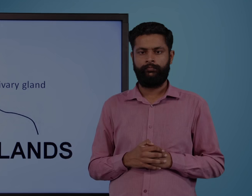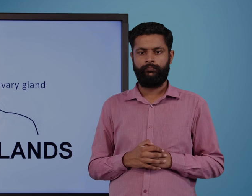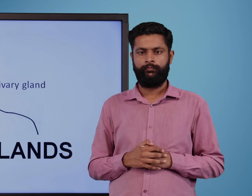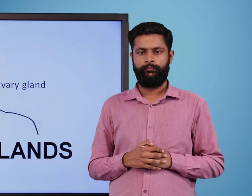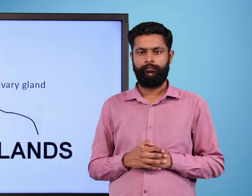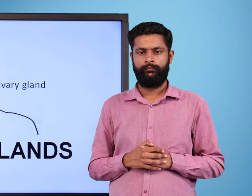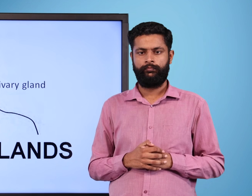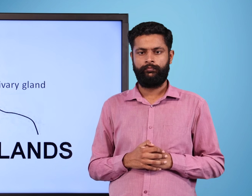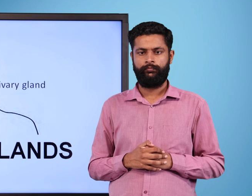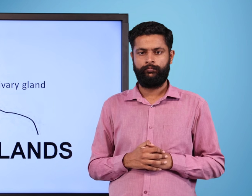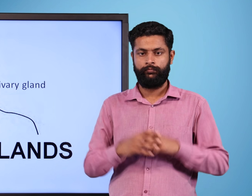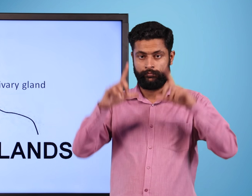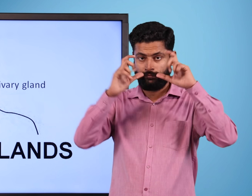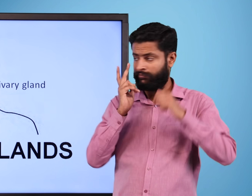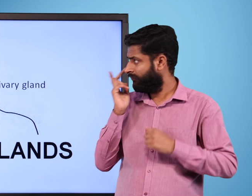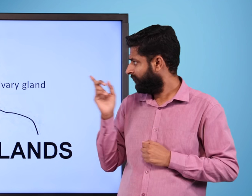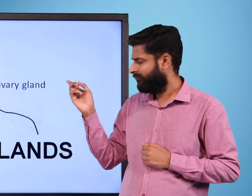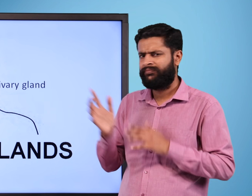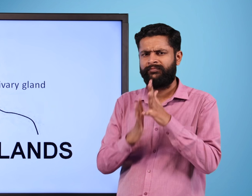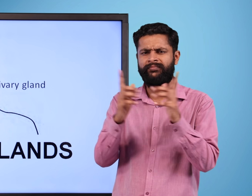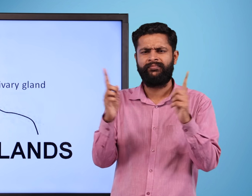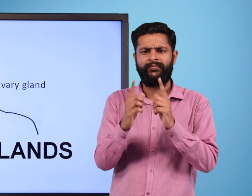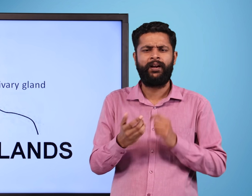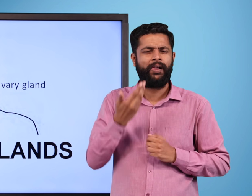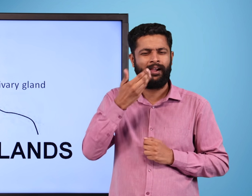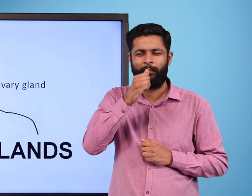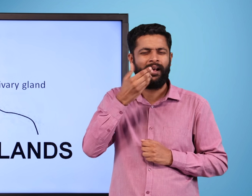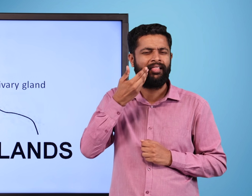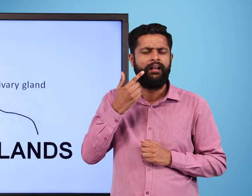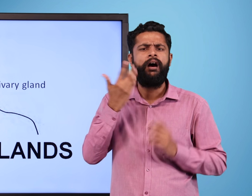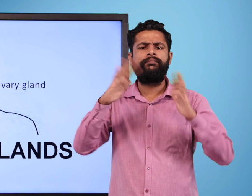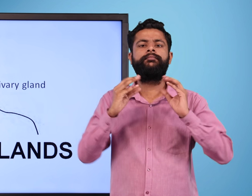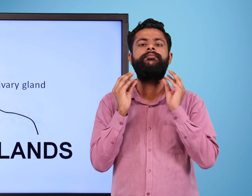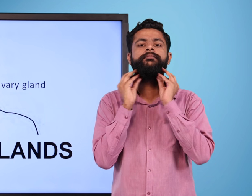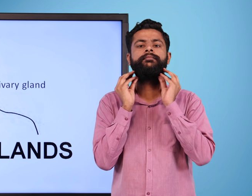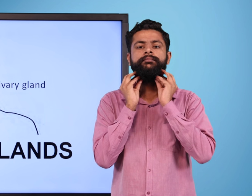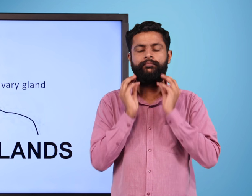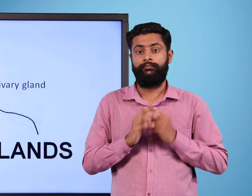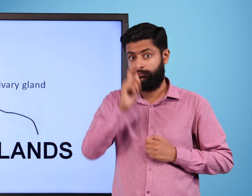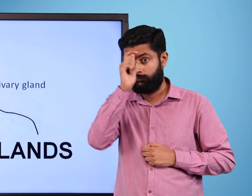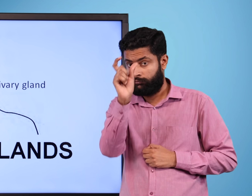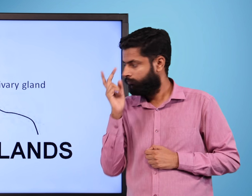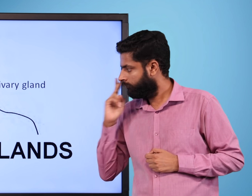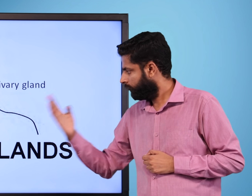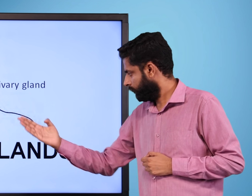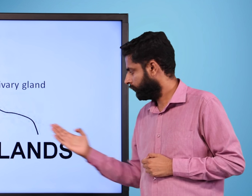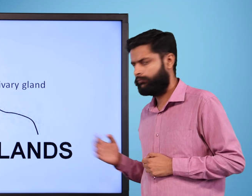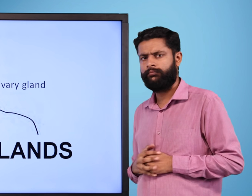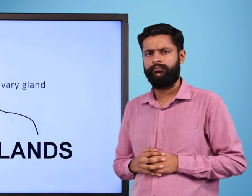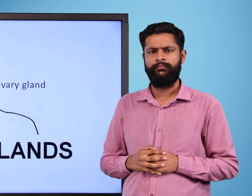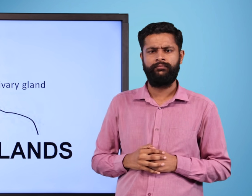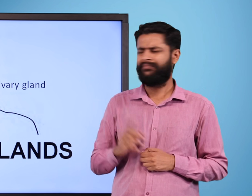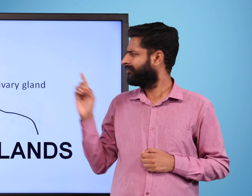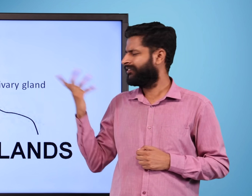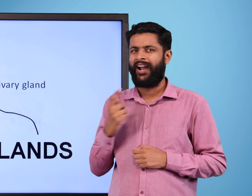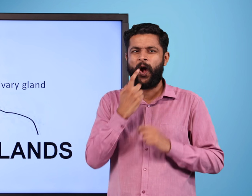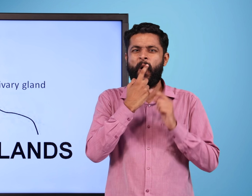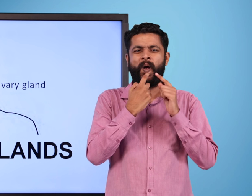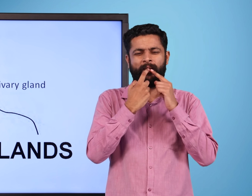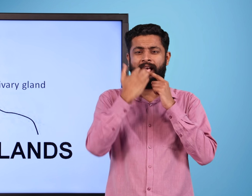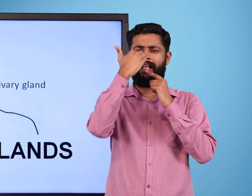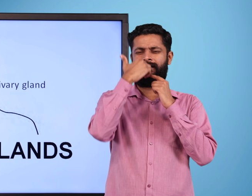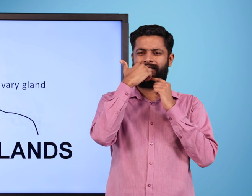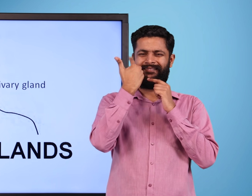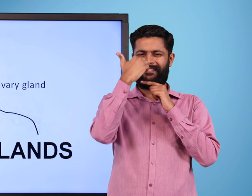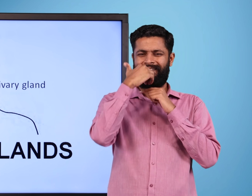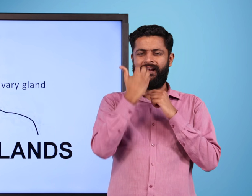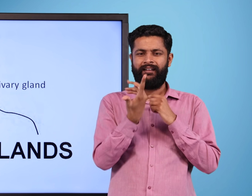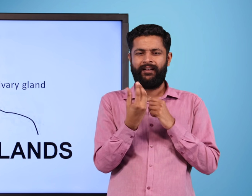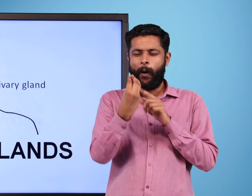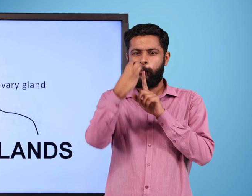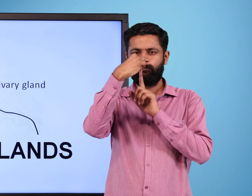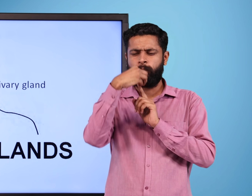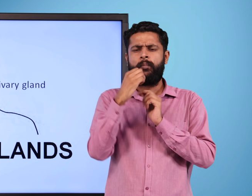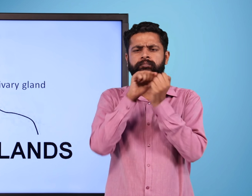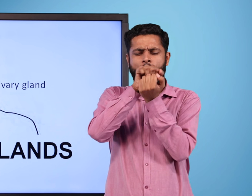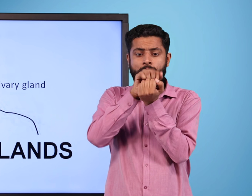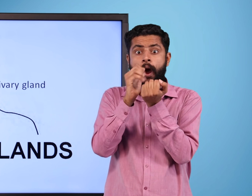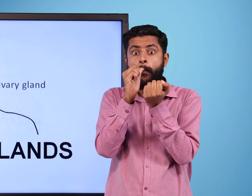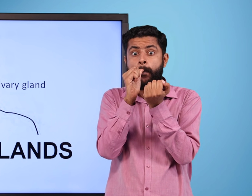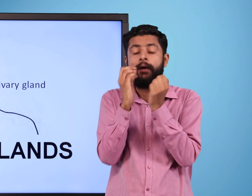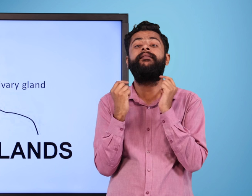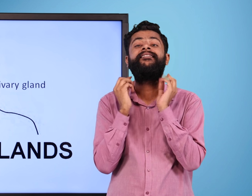Salivary Glands This is the sign for salivary glands. Our mouth has the salivary glands which secrete saliva.